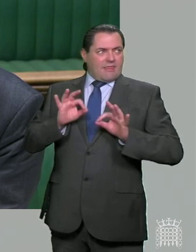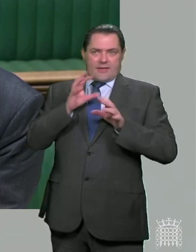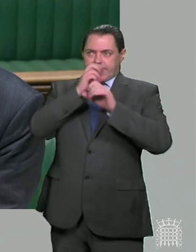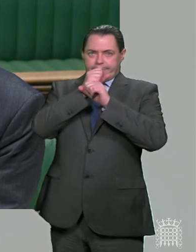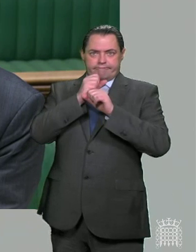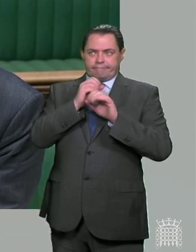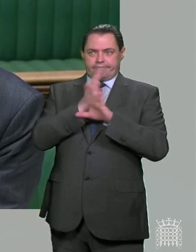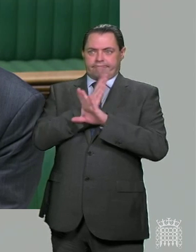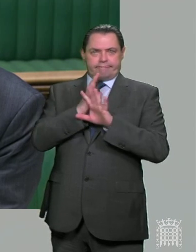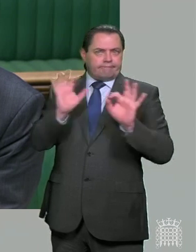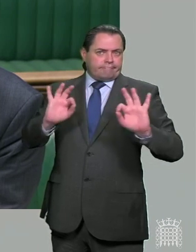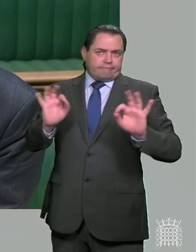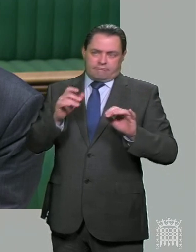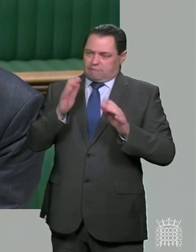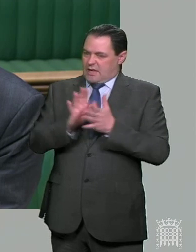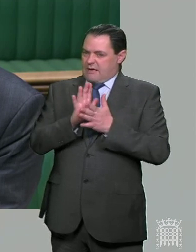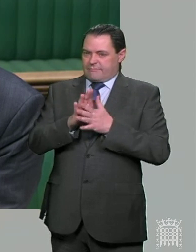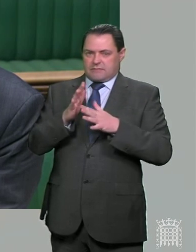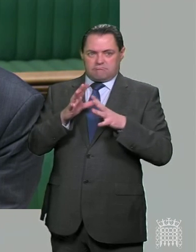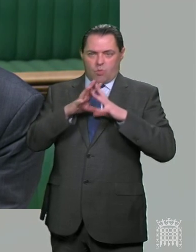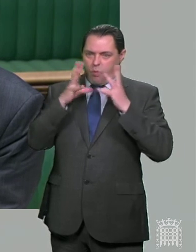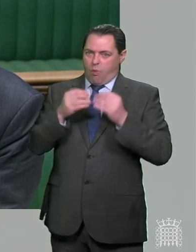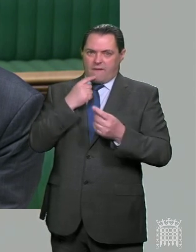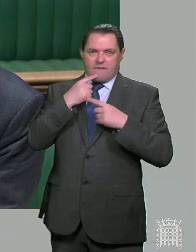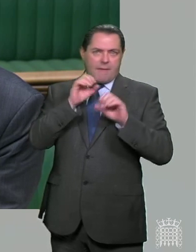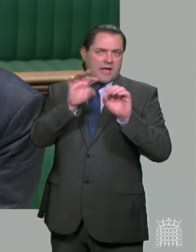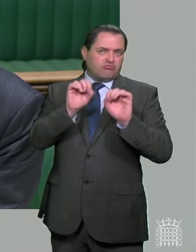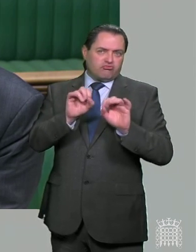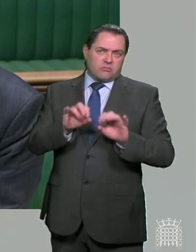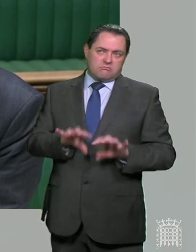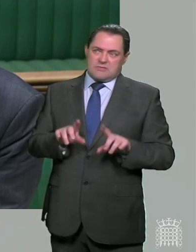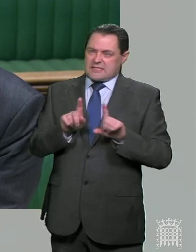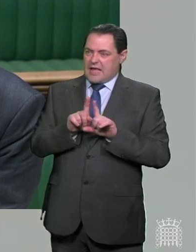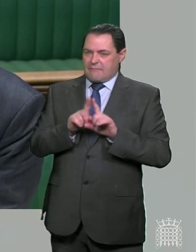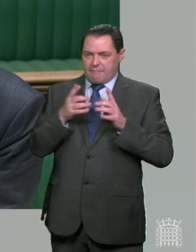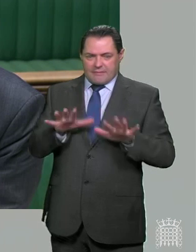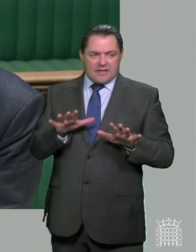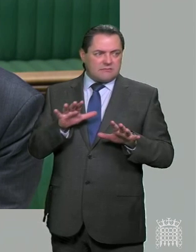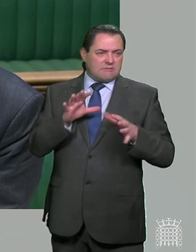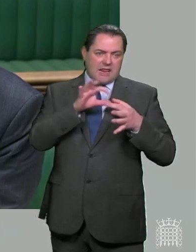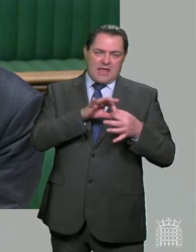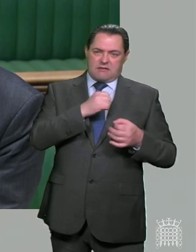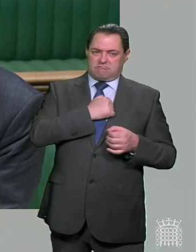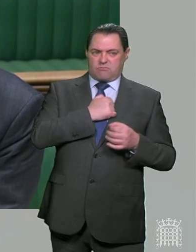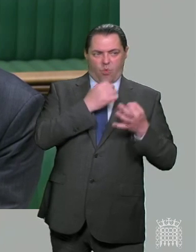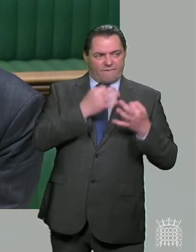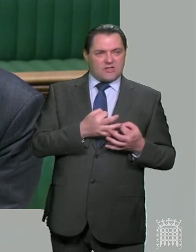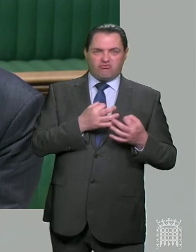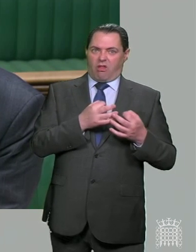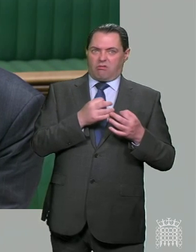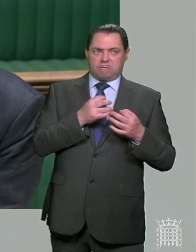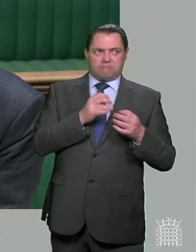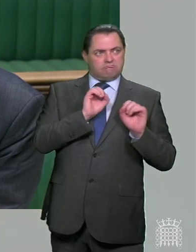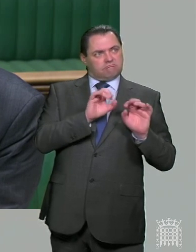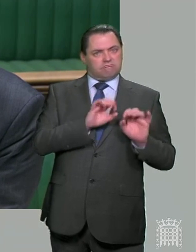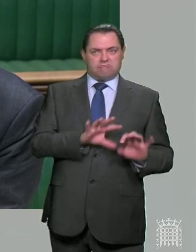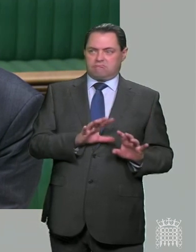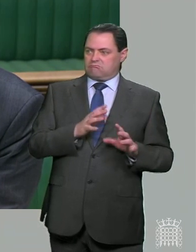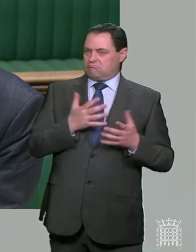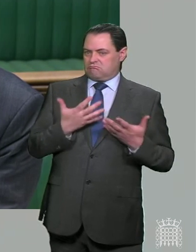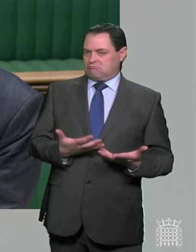I am happy to share all the details with the House, as indeed I have shared them with my officials, immediately.